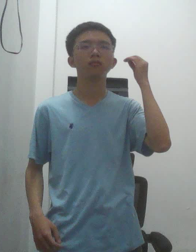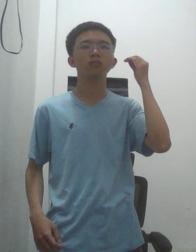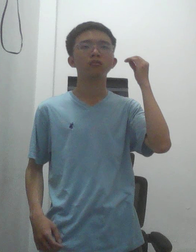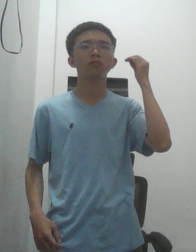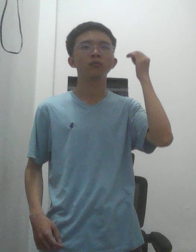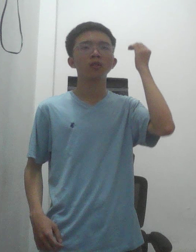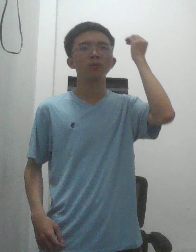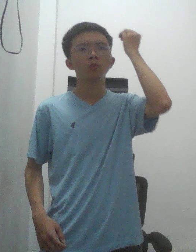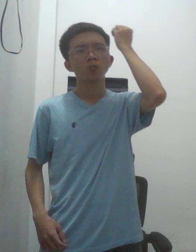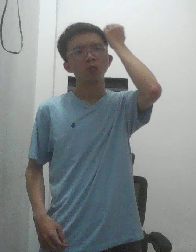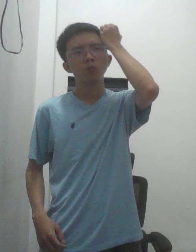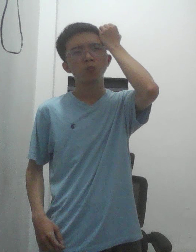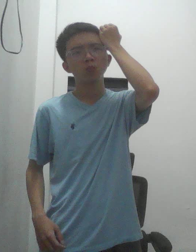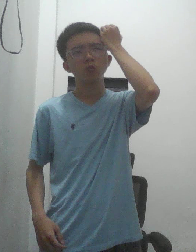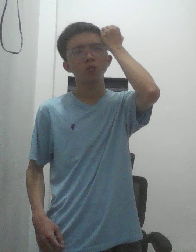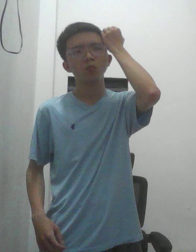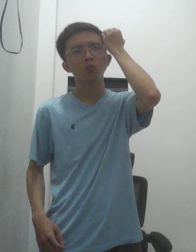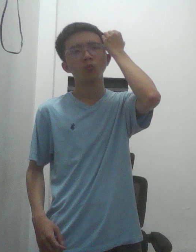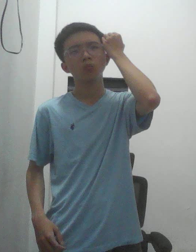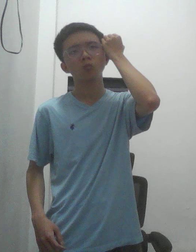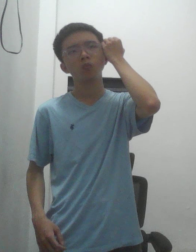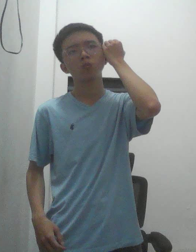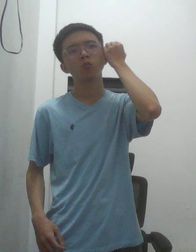oi troi